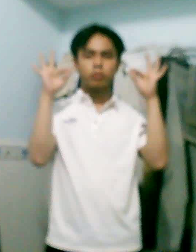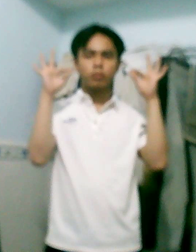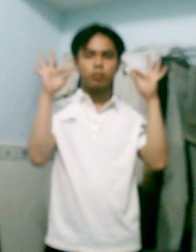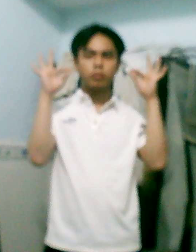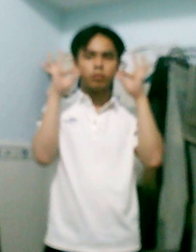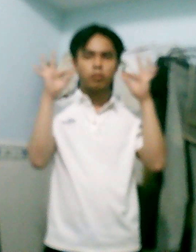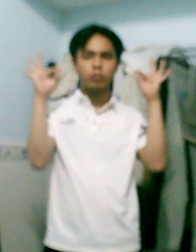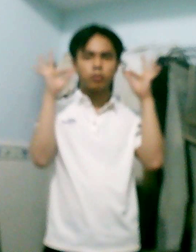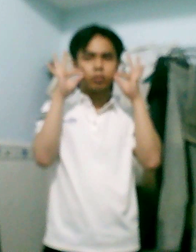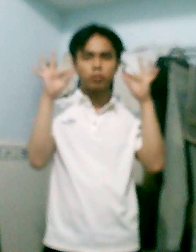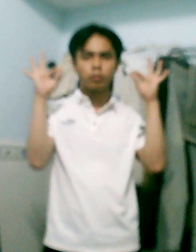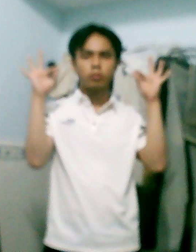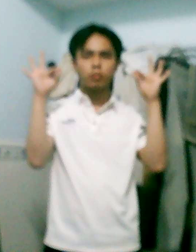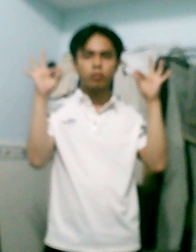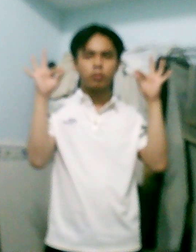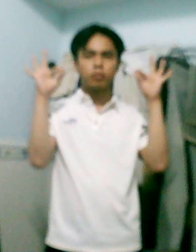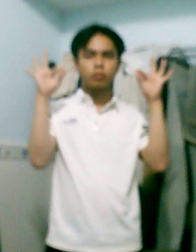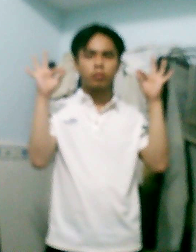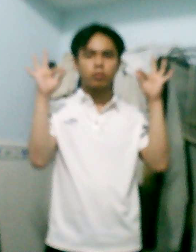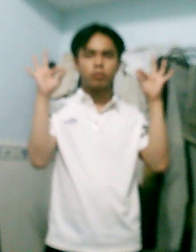meo